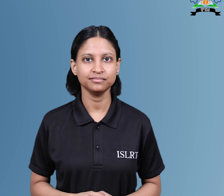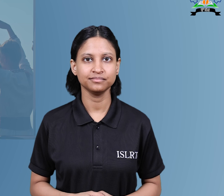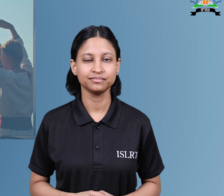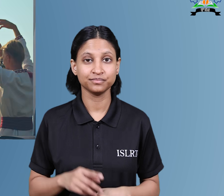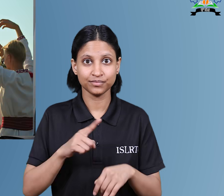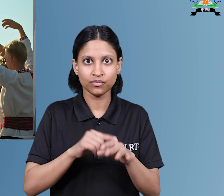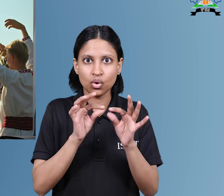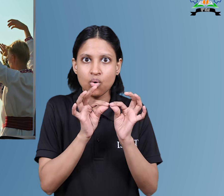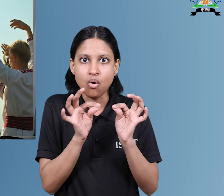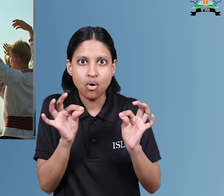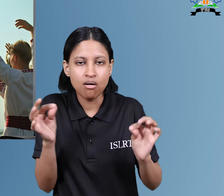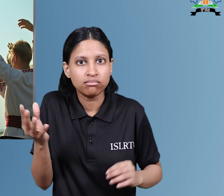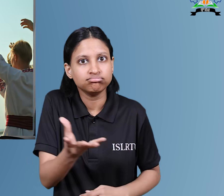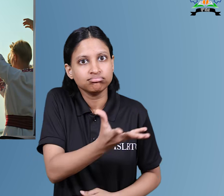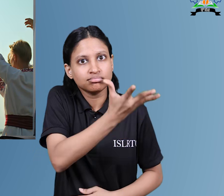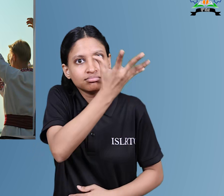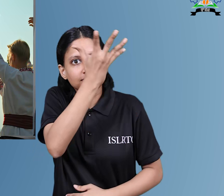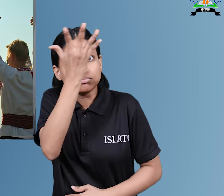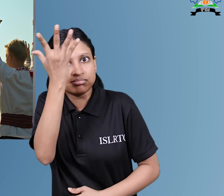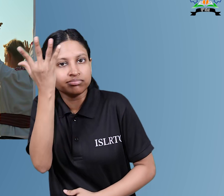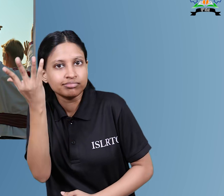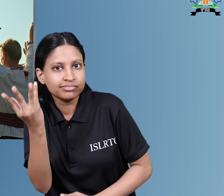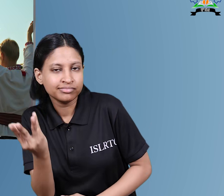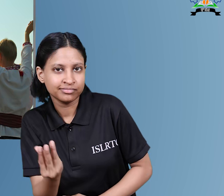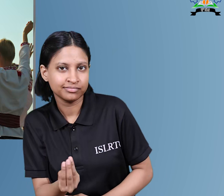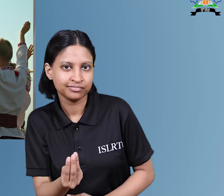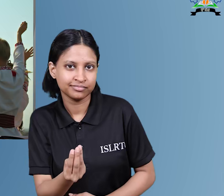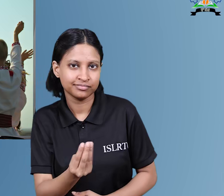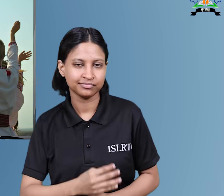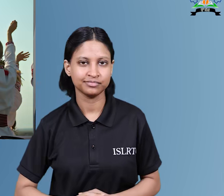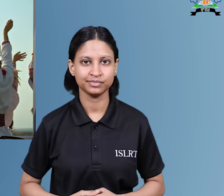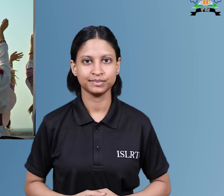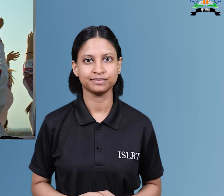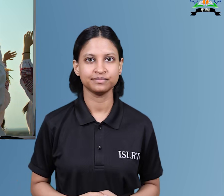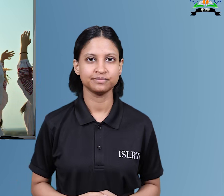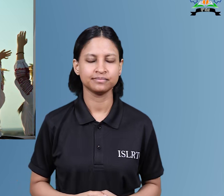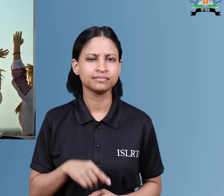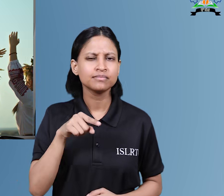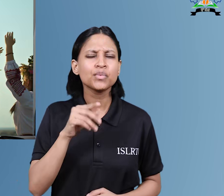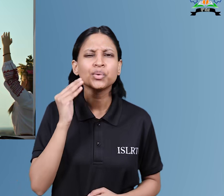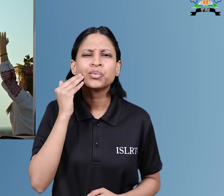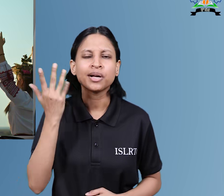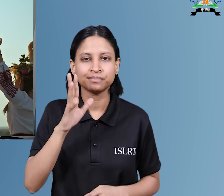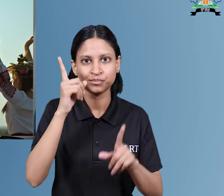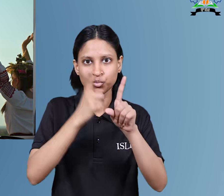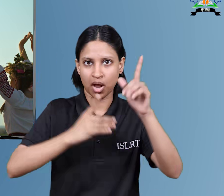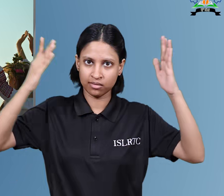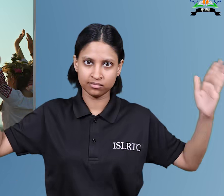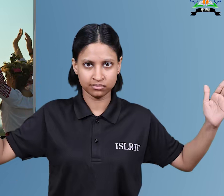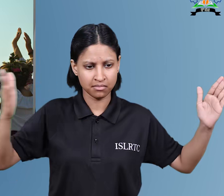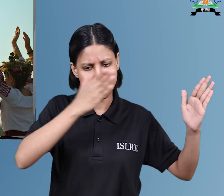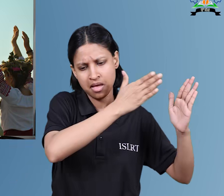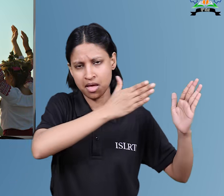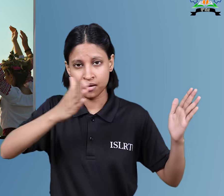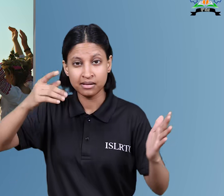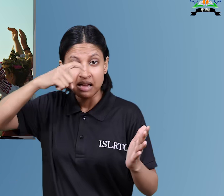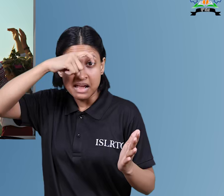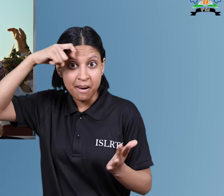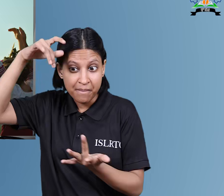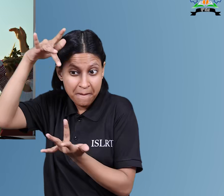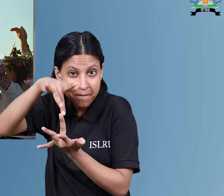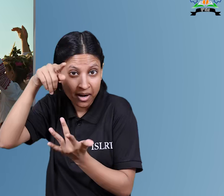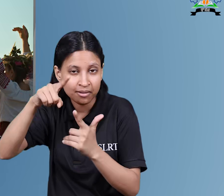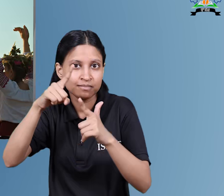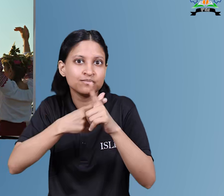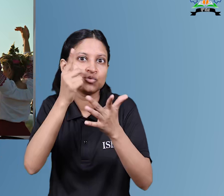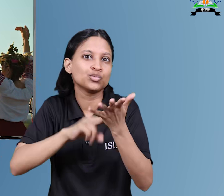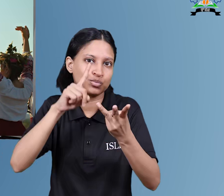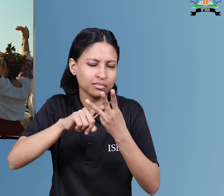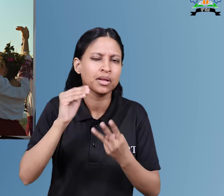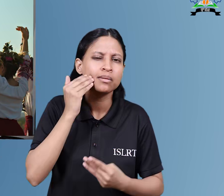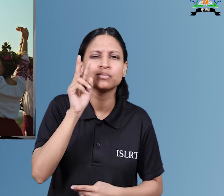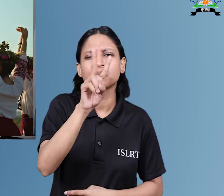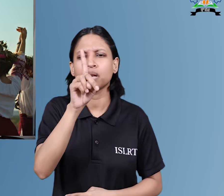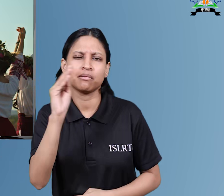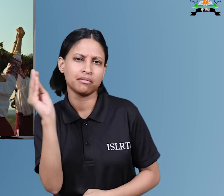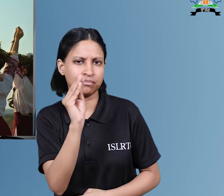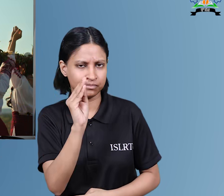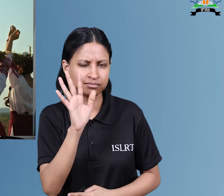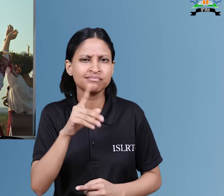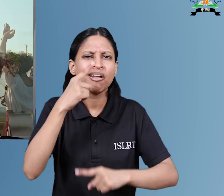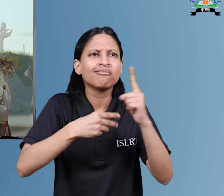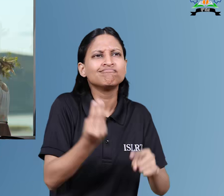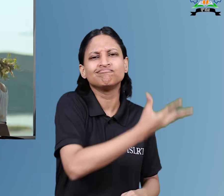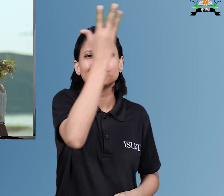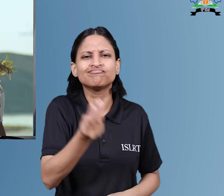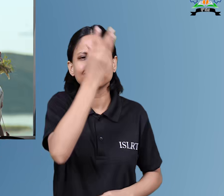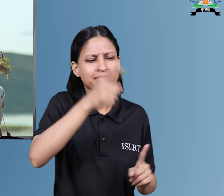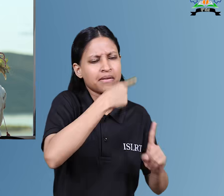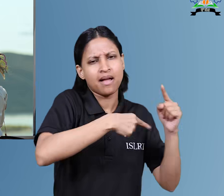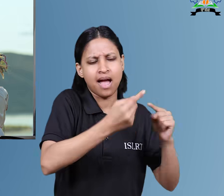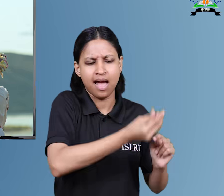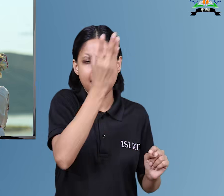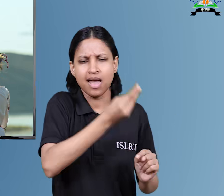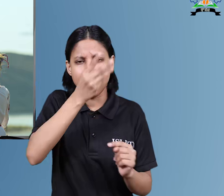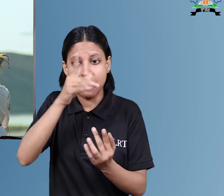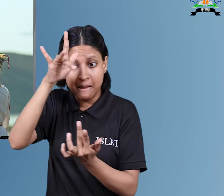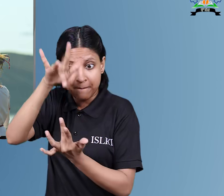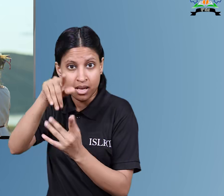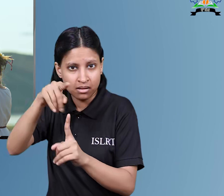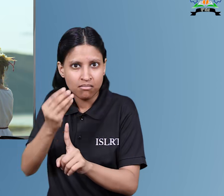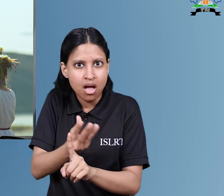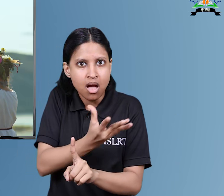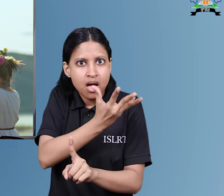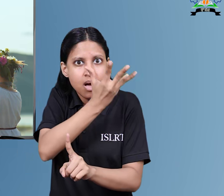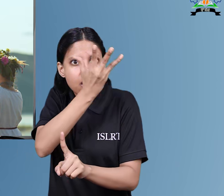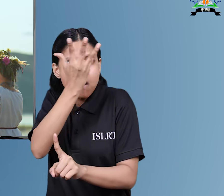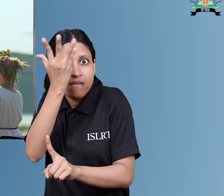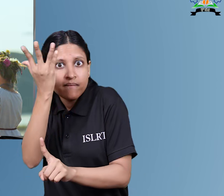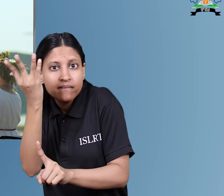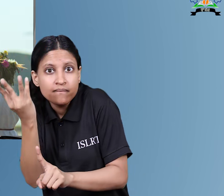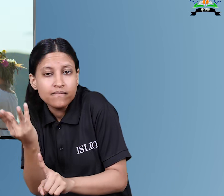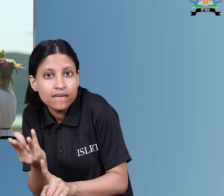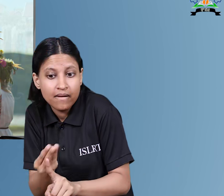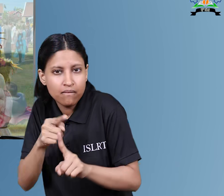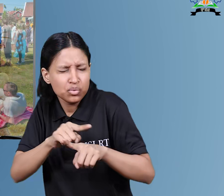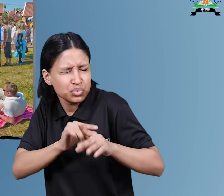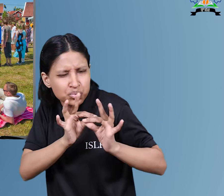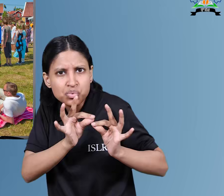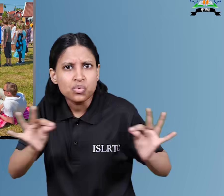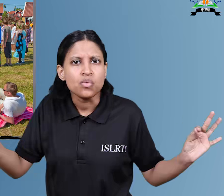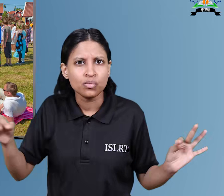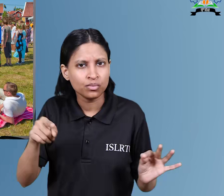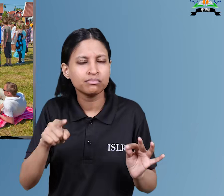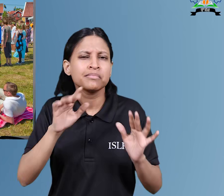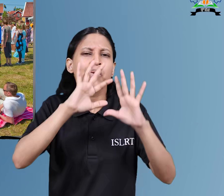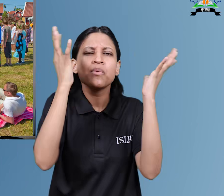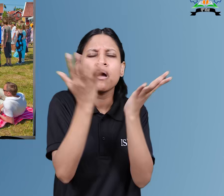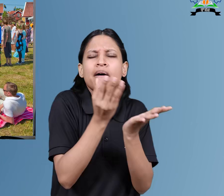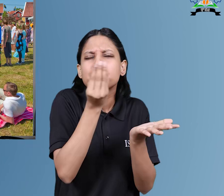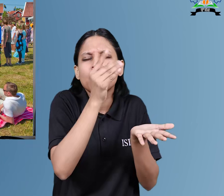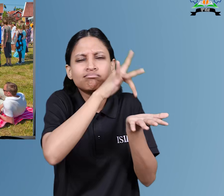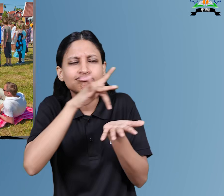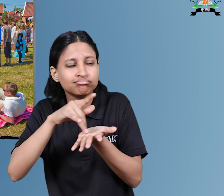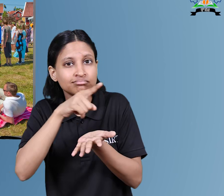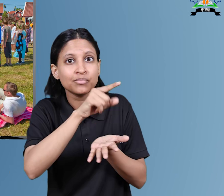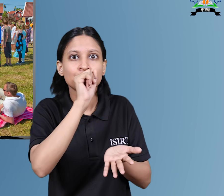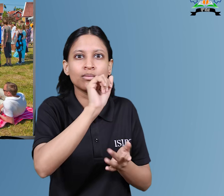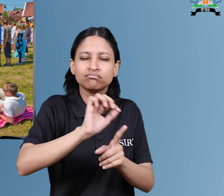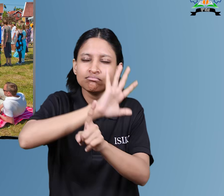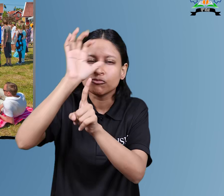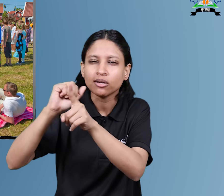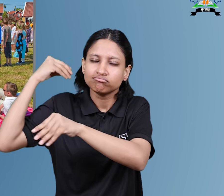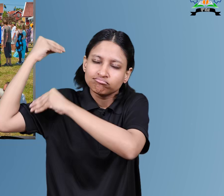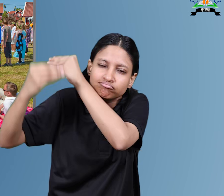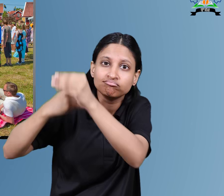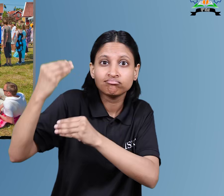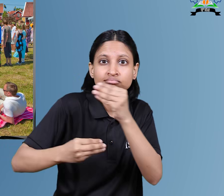Midsummer It is the period in the middle of summer, usually around June, marking the longest day of the year. Celebrate it in various parts of the world. This time is characterized by cultural traditions that include family gatherings, feasting, and various other activities.